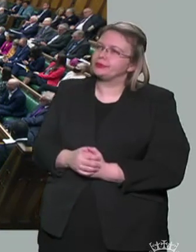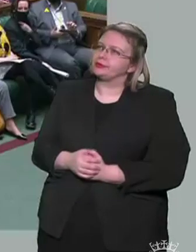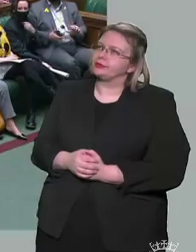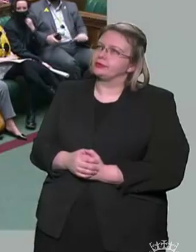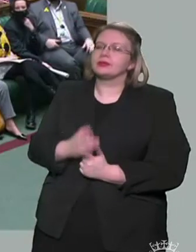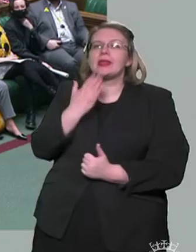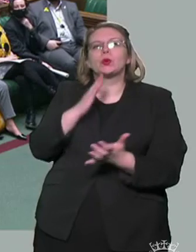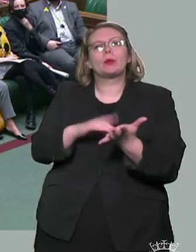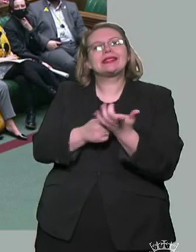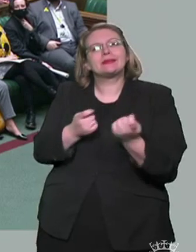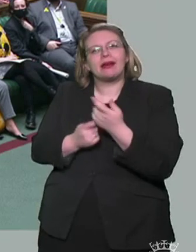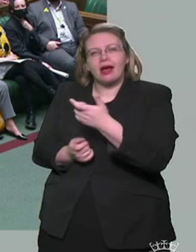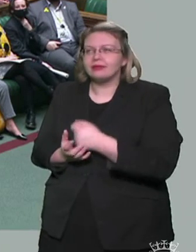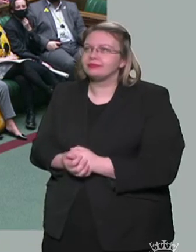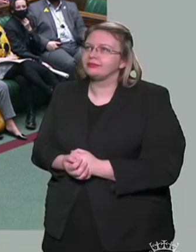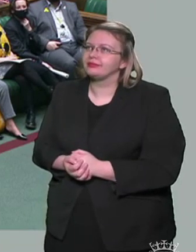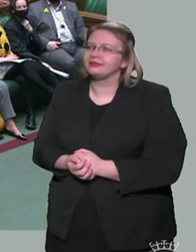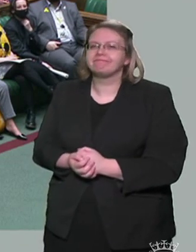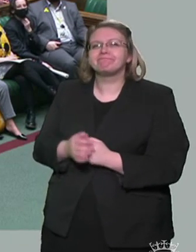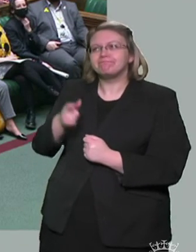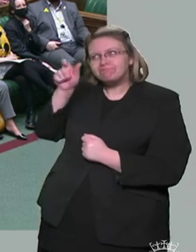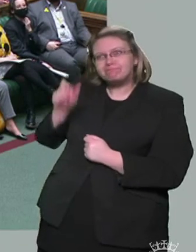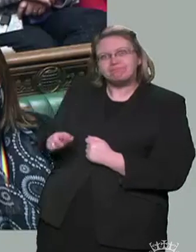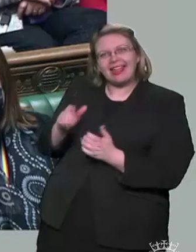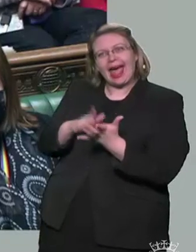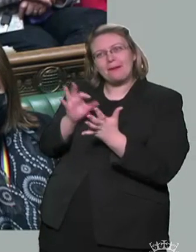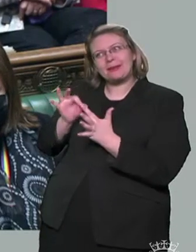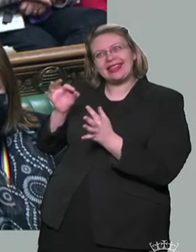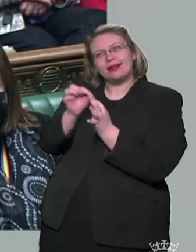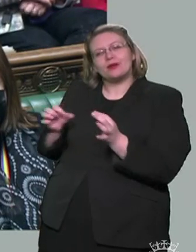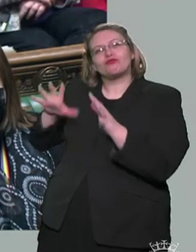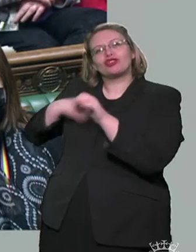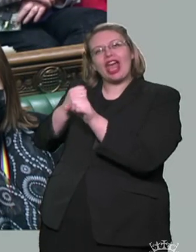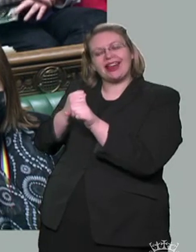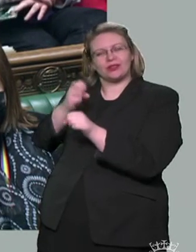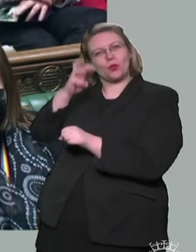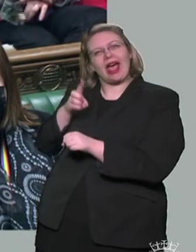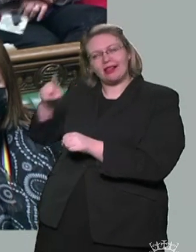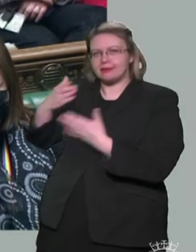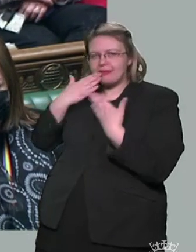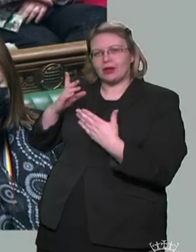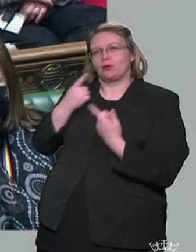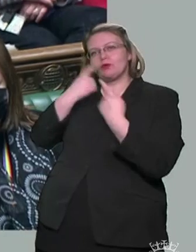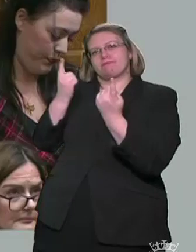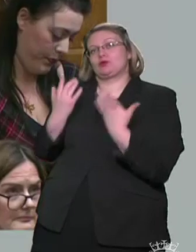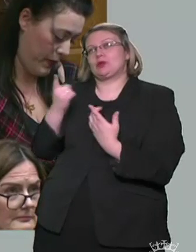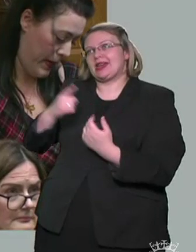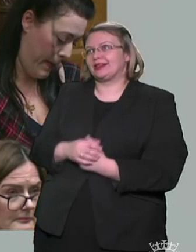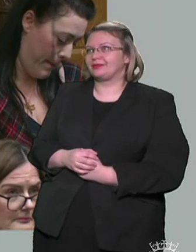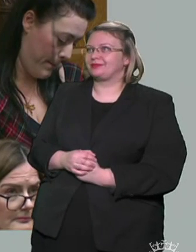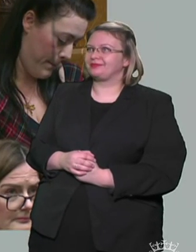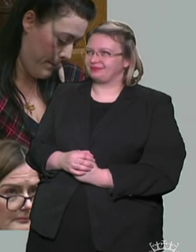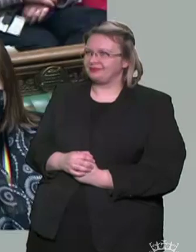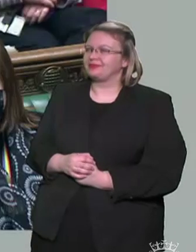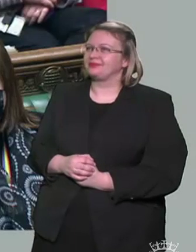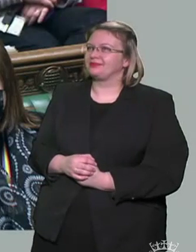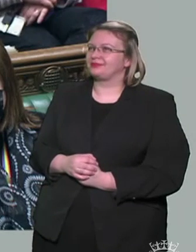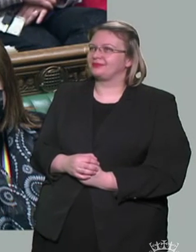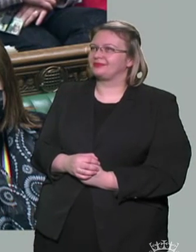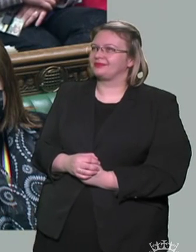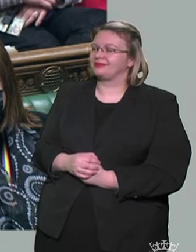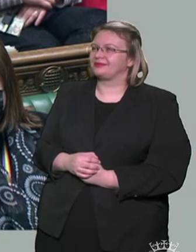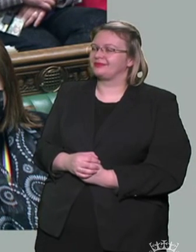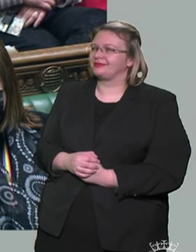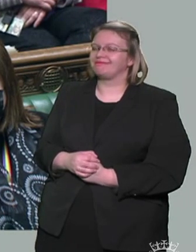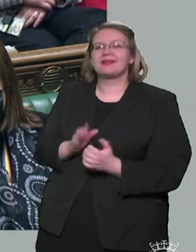It is good to see the honourable Member for Bridgend in the Chamber, and I commend him for his statement earlier today.